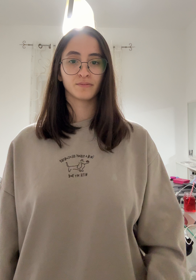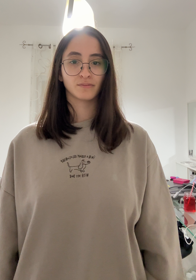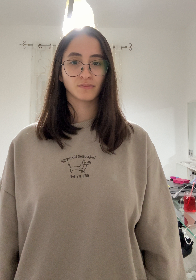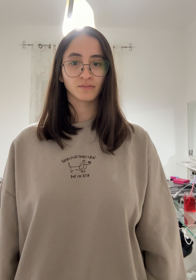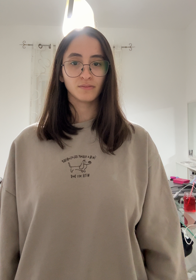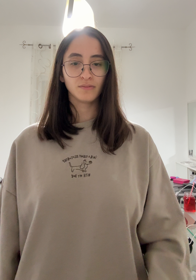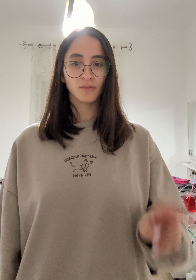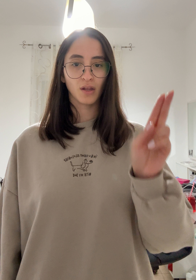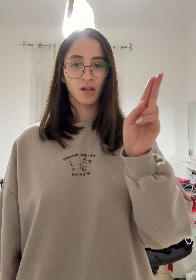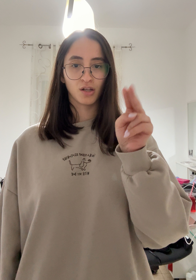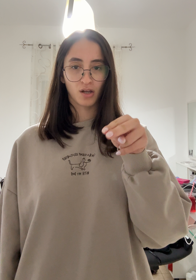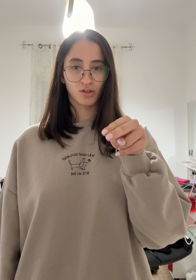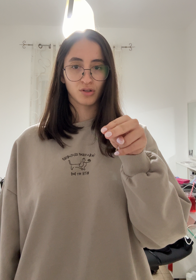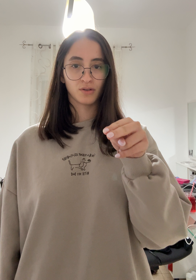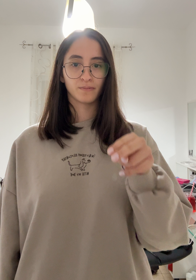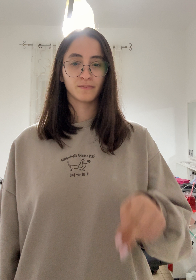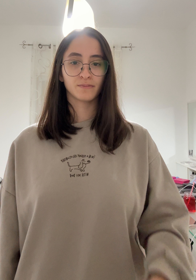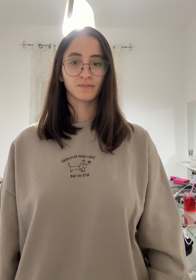יש